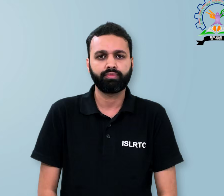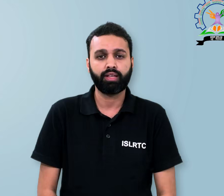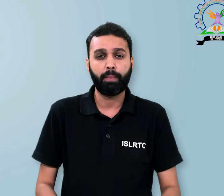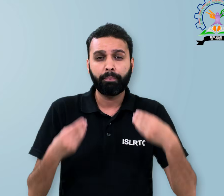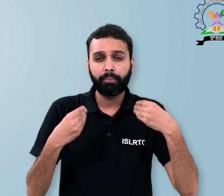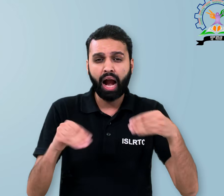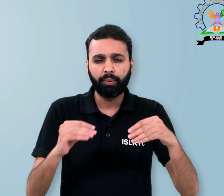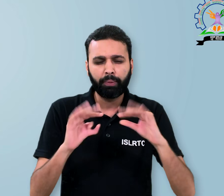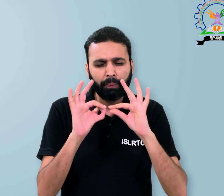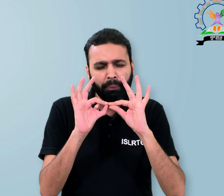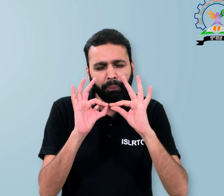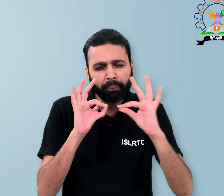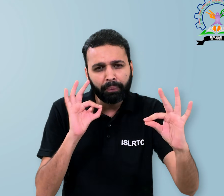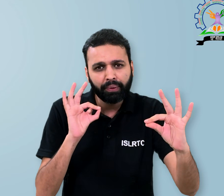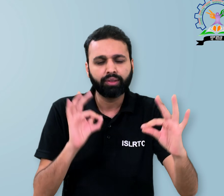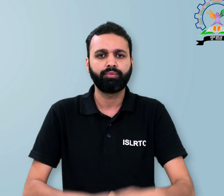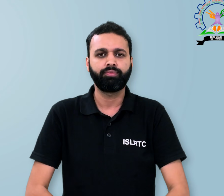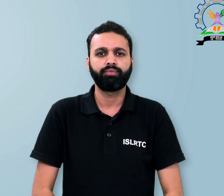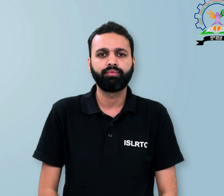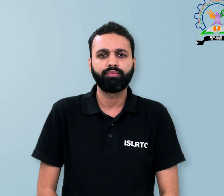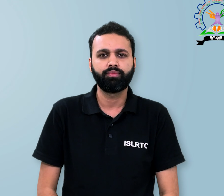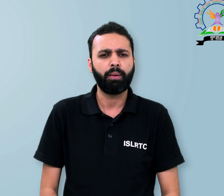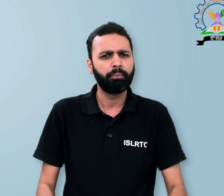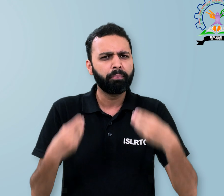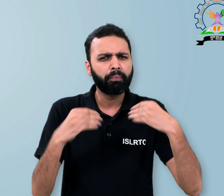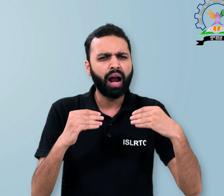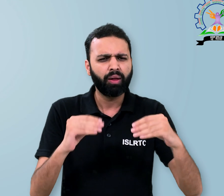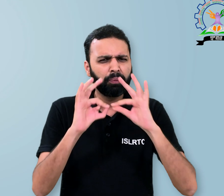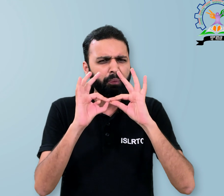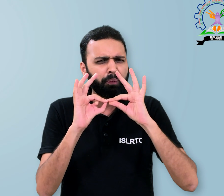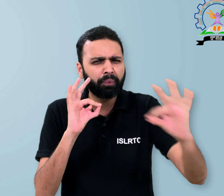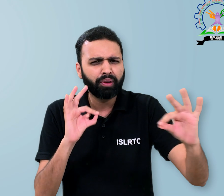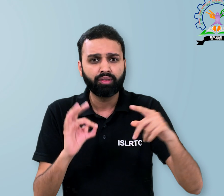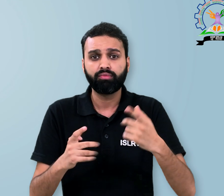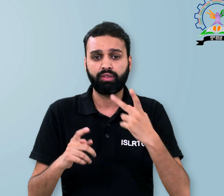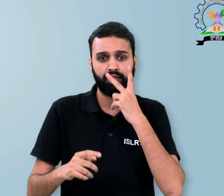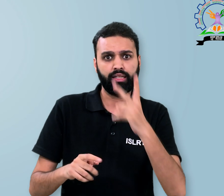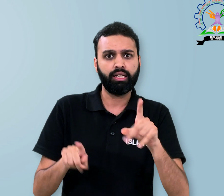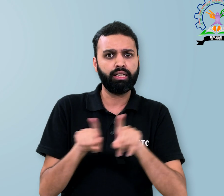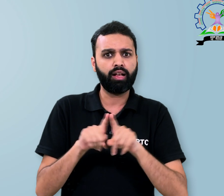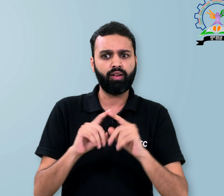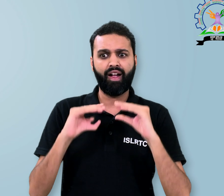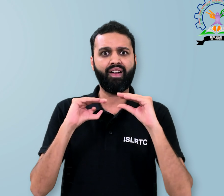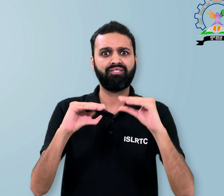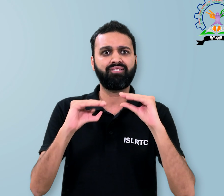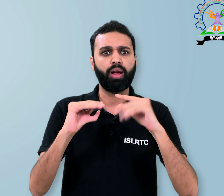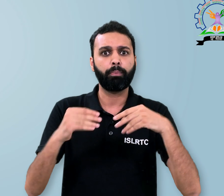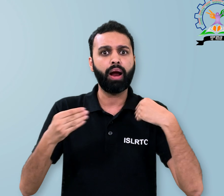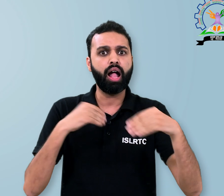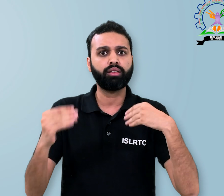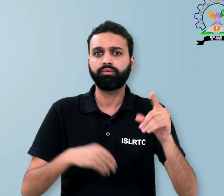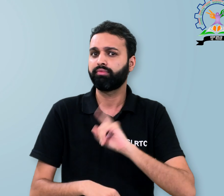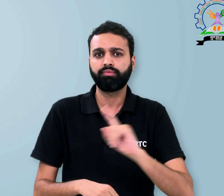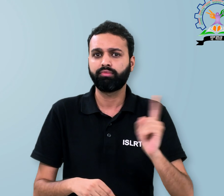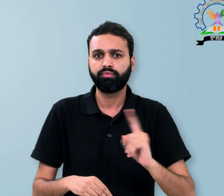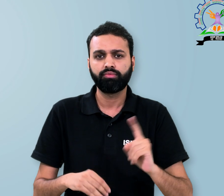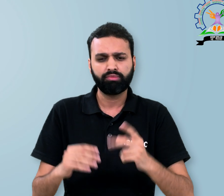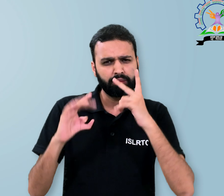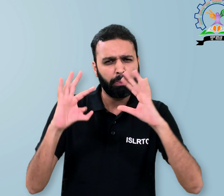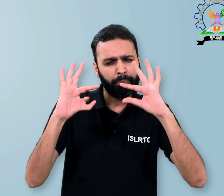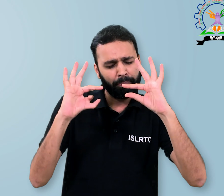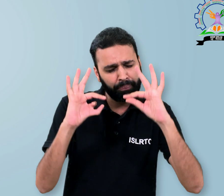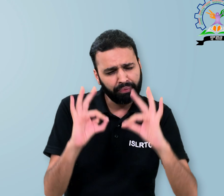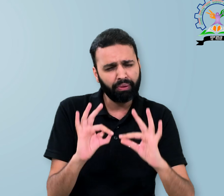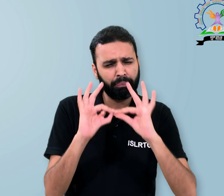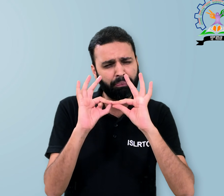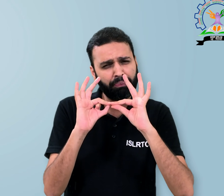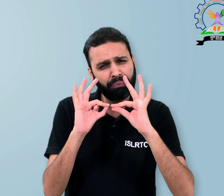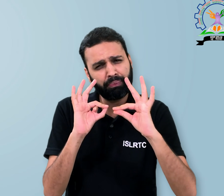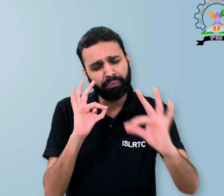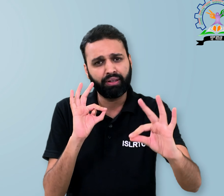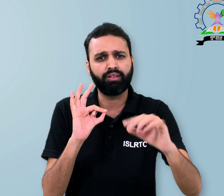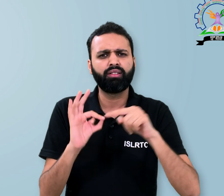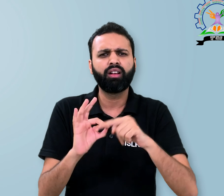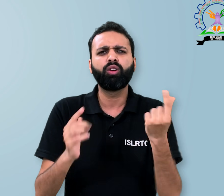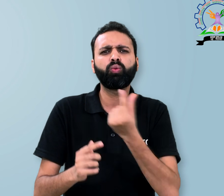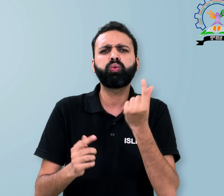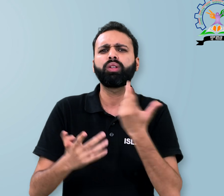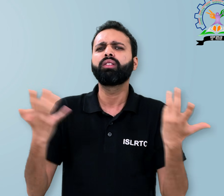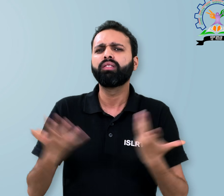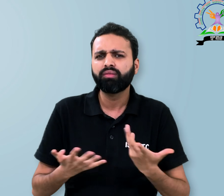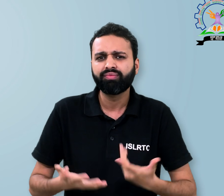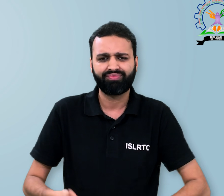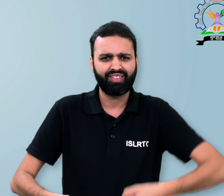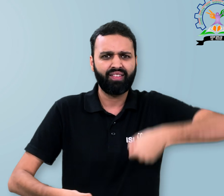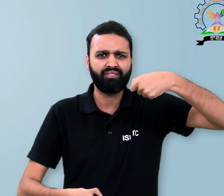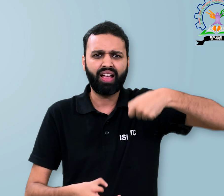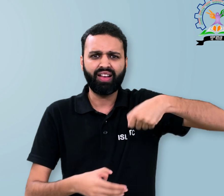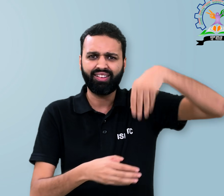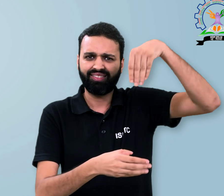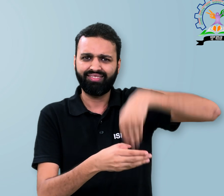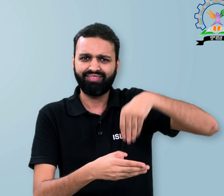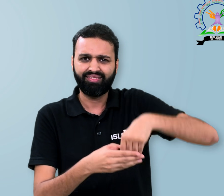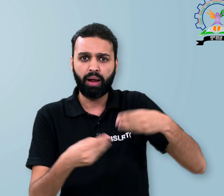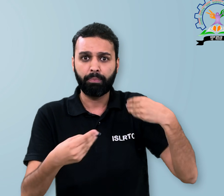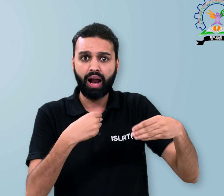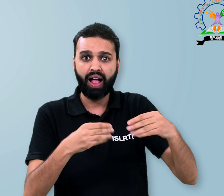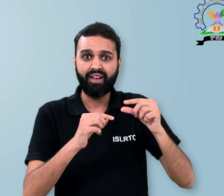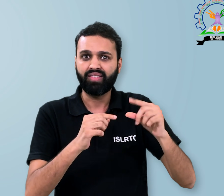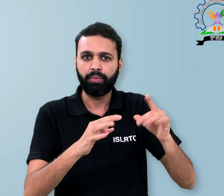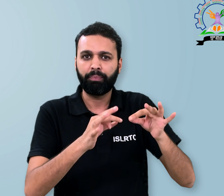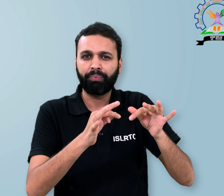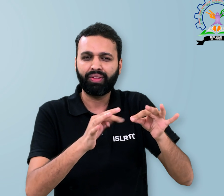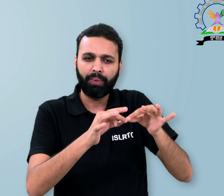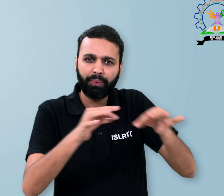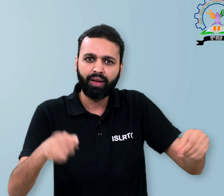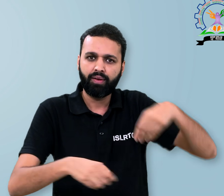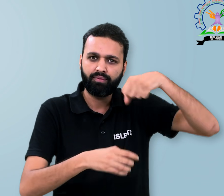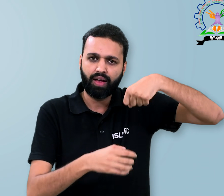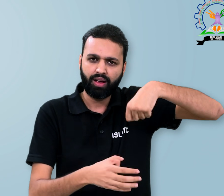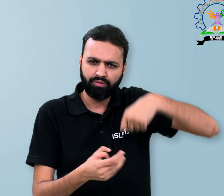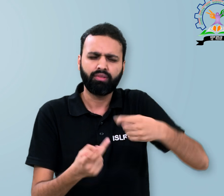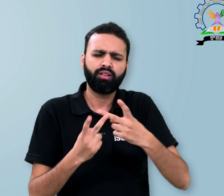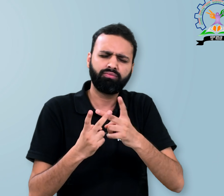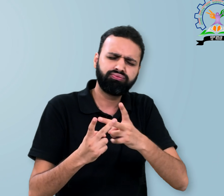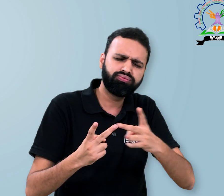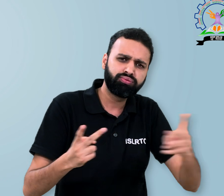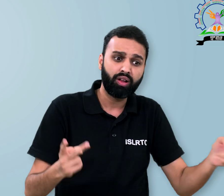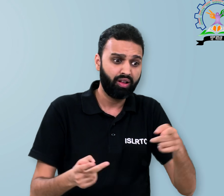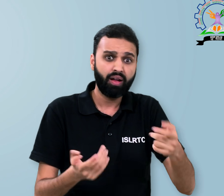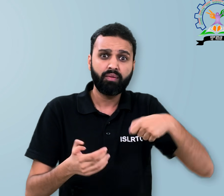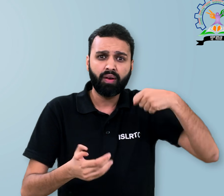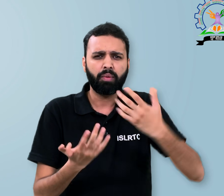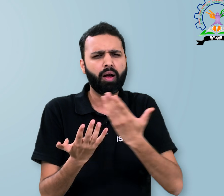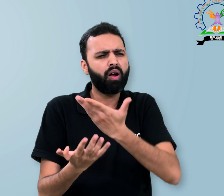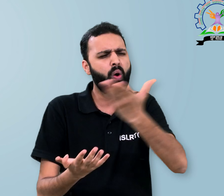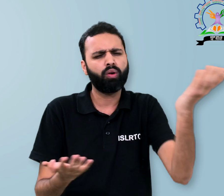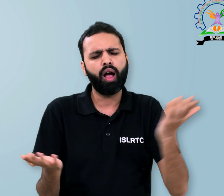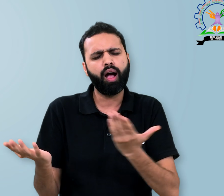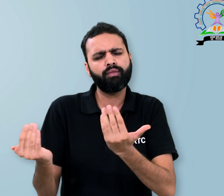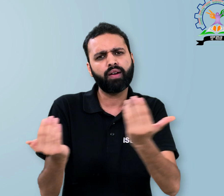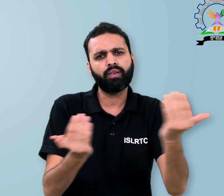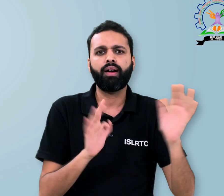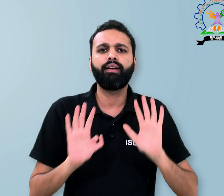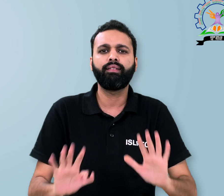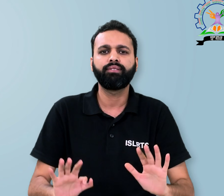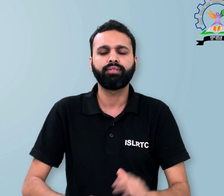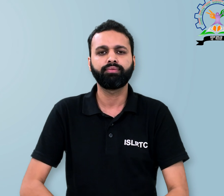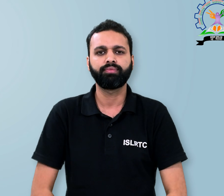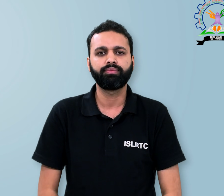Polythene Polythene is one of the most famous types of plastic, which is used in manufacturing of carry bags.